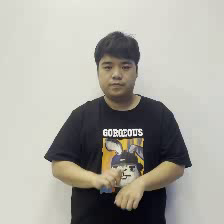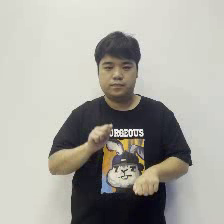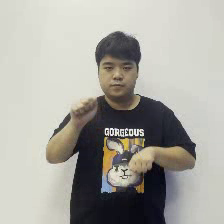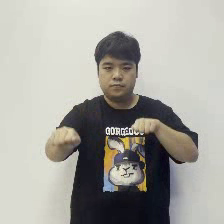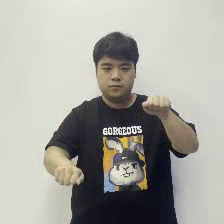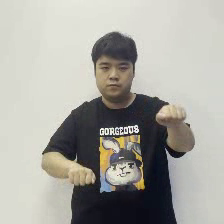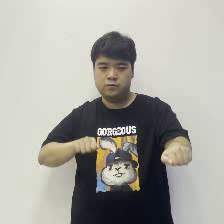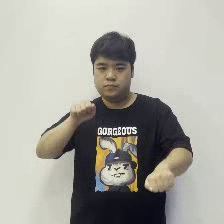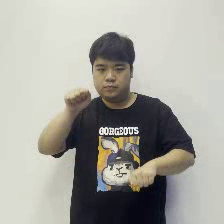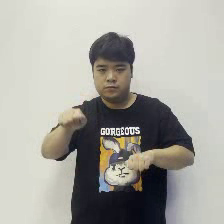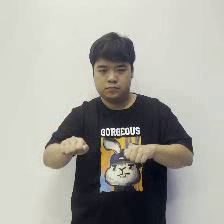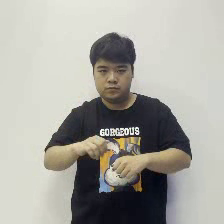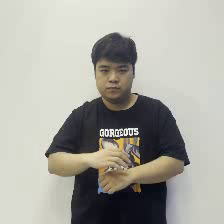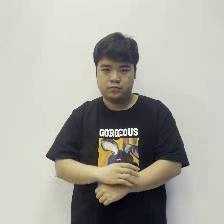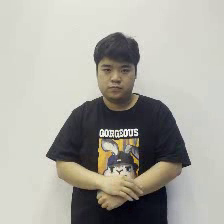Xe đạp